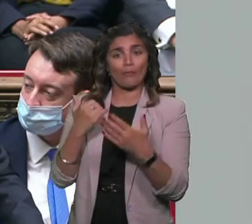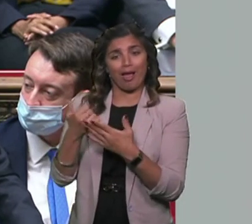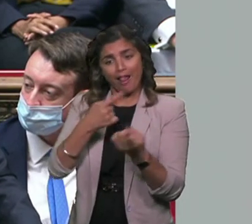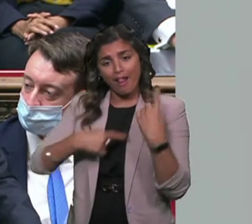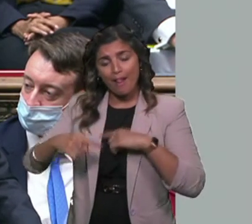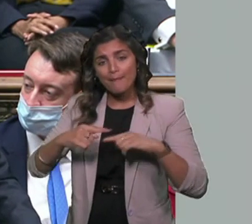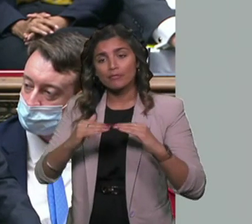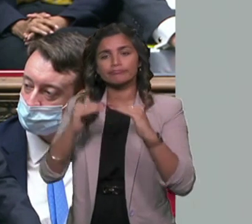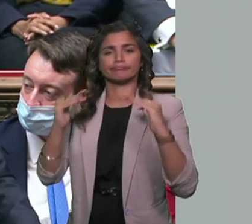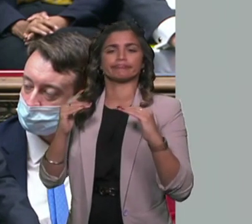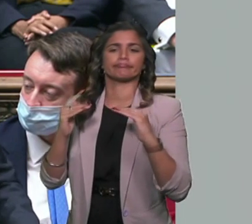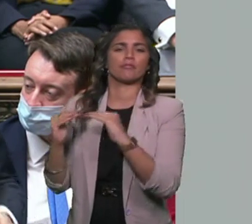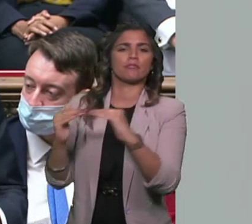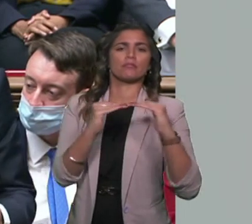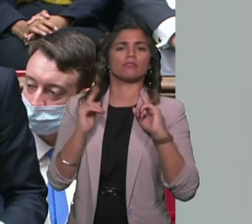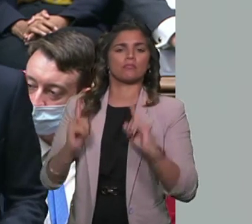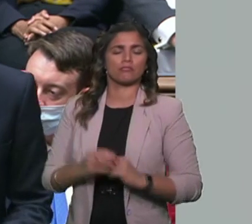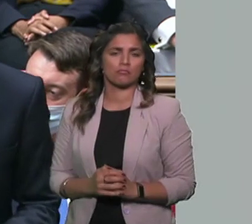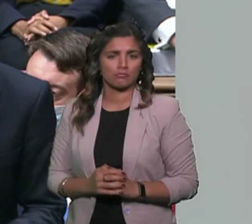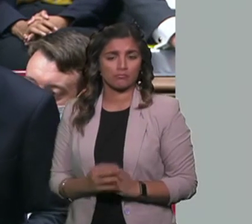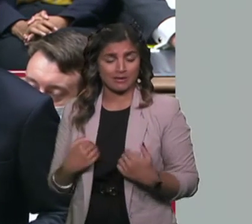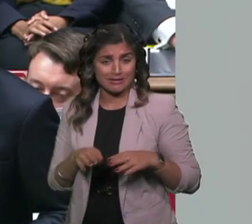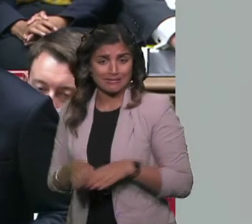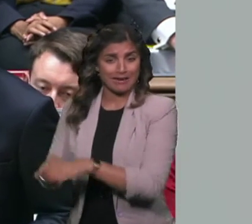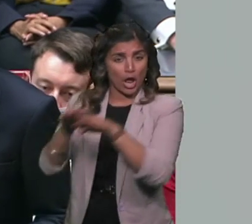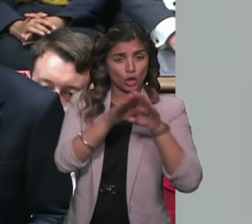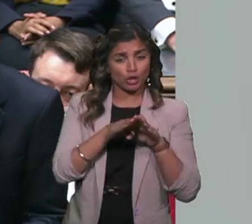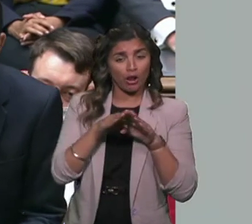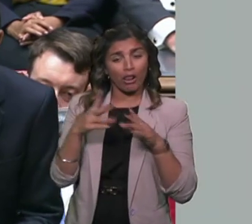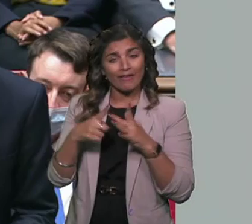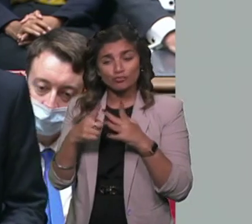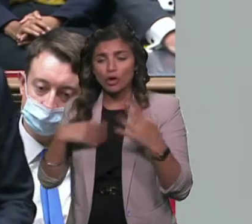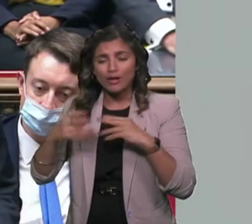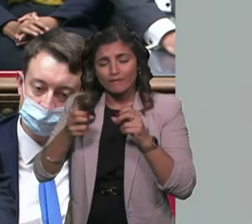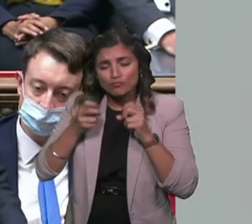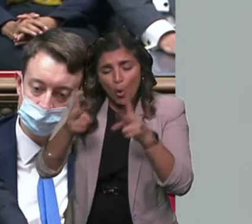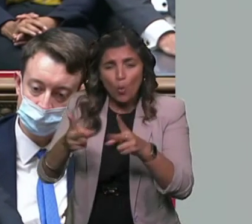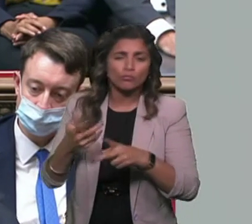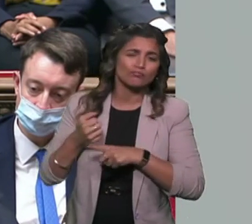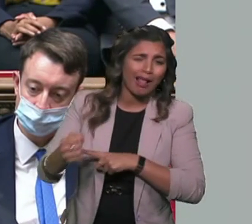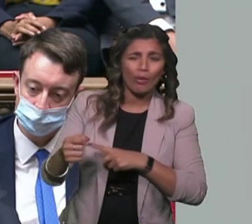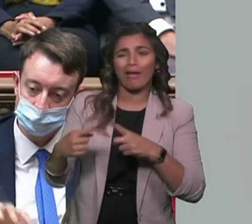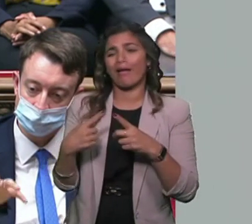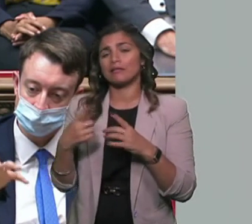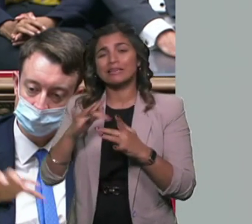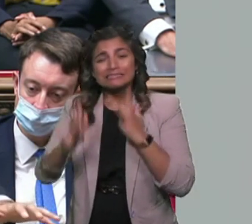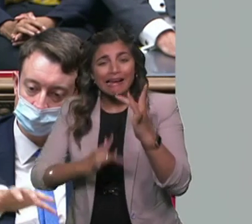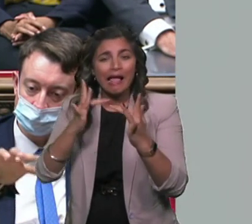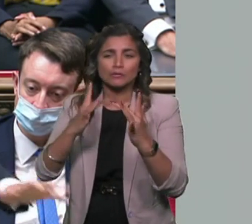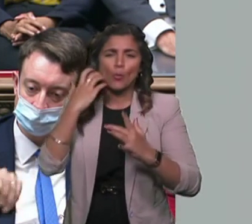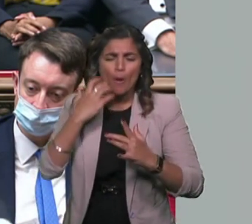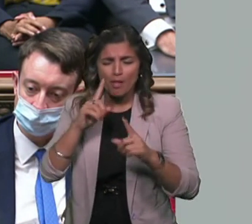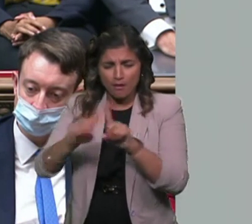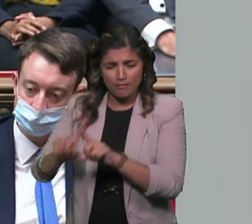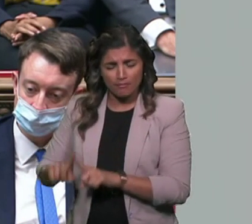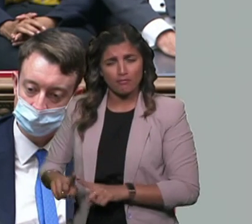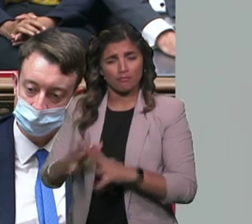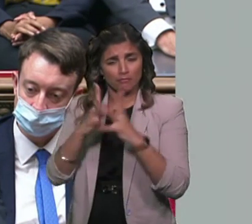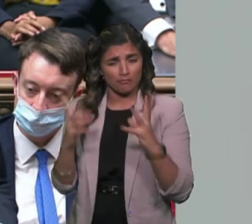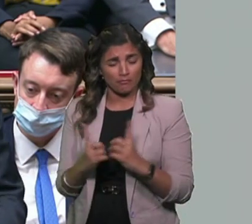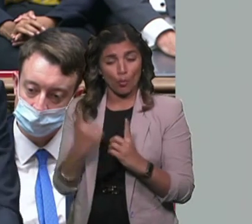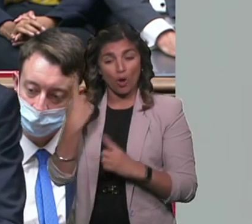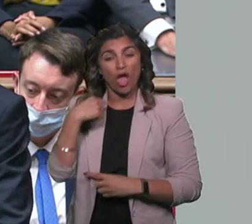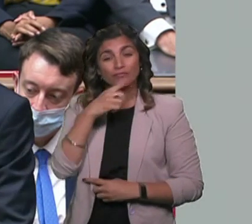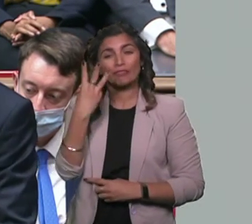That is why our national infrastructure strategy invests in economic infrastructure such as roads, railways, broadband and mobile—over £130 billion.